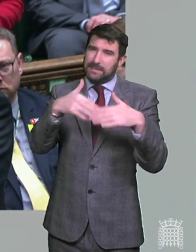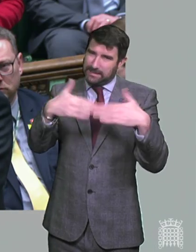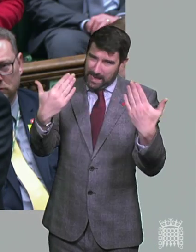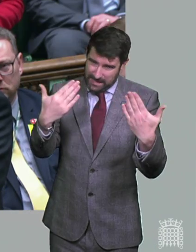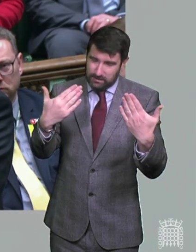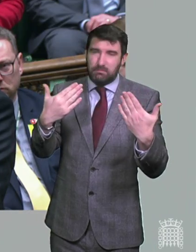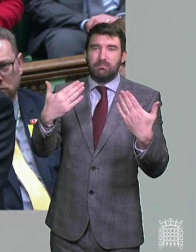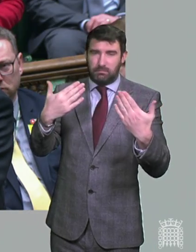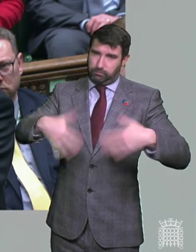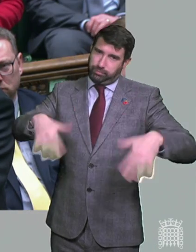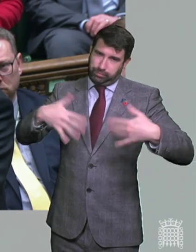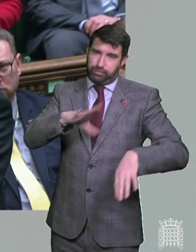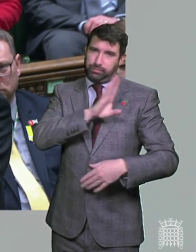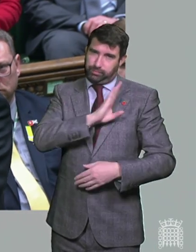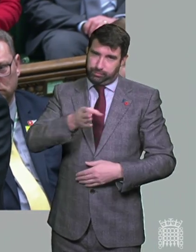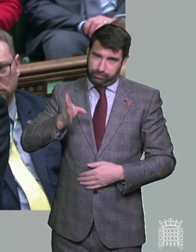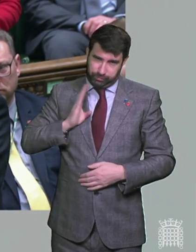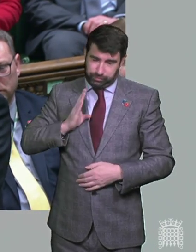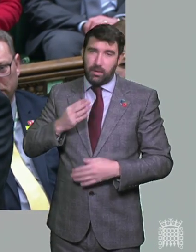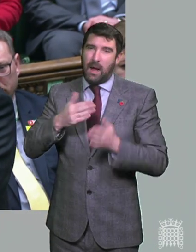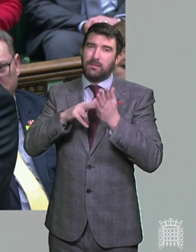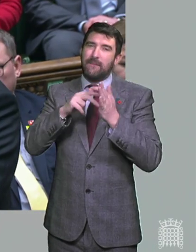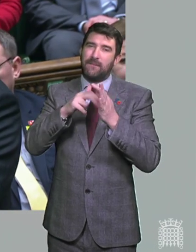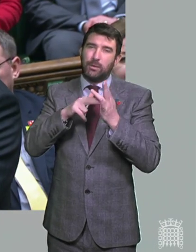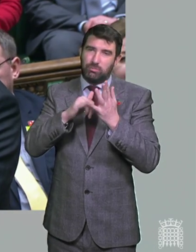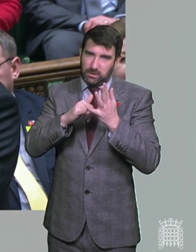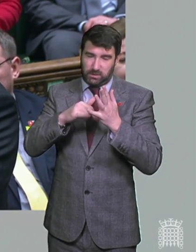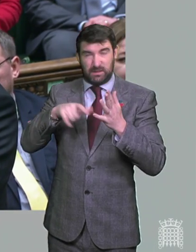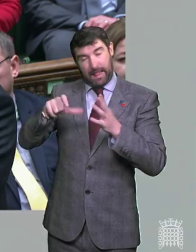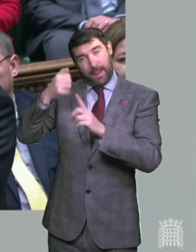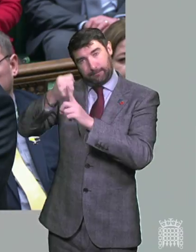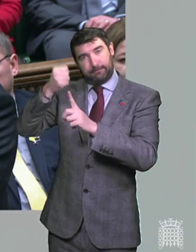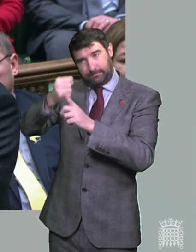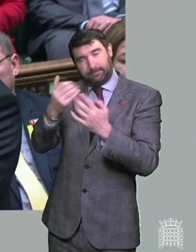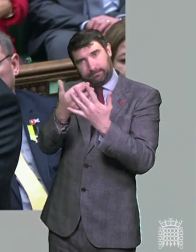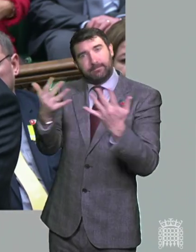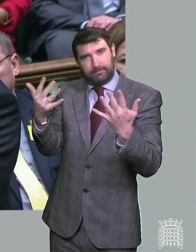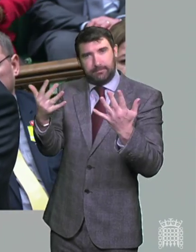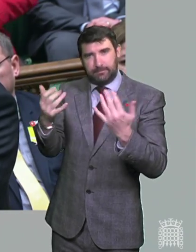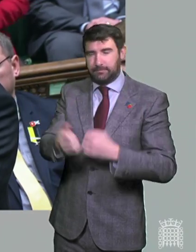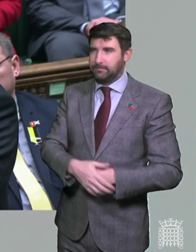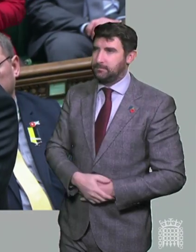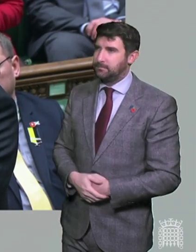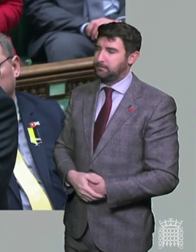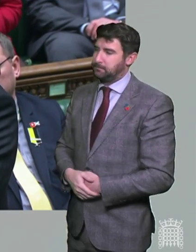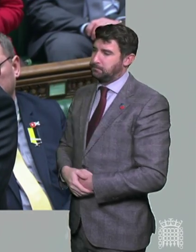We should also remember the nuclear test veterans, who continue to seek justice.